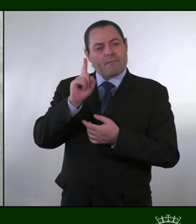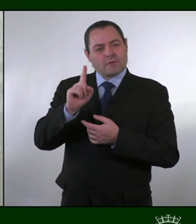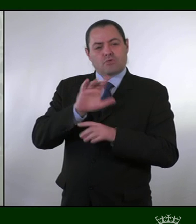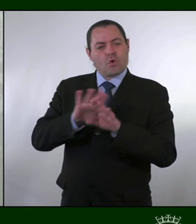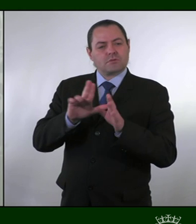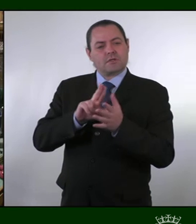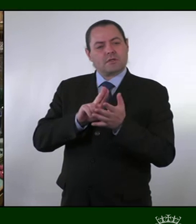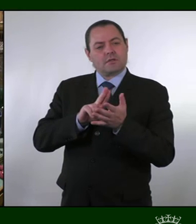Right.